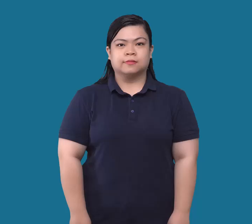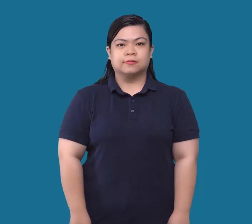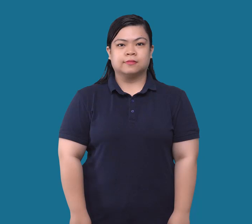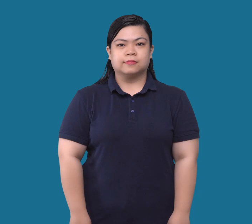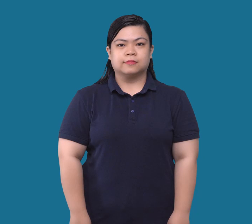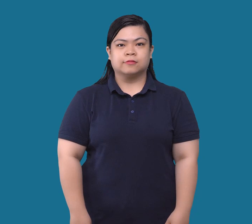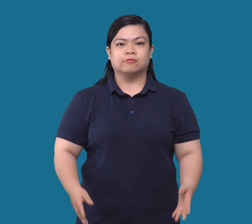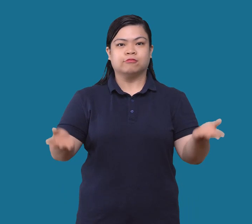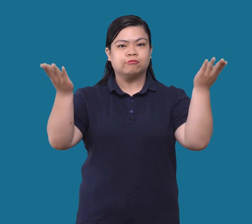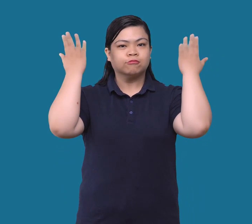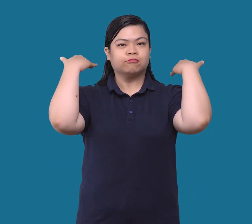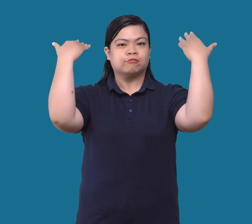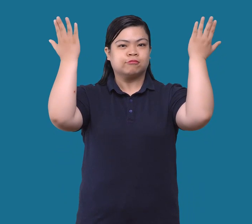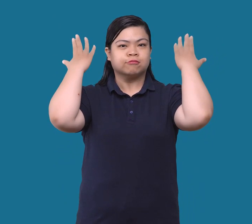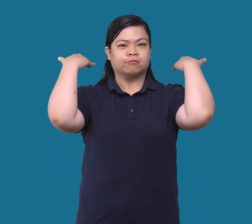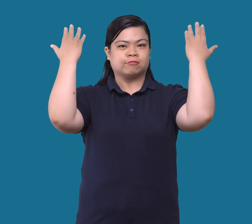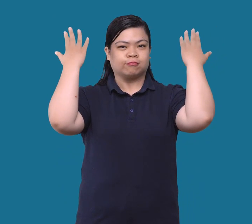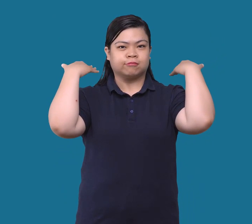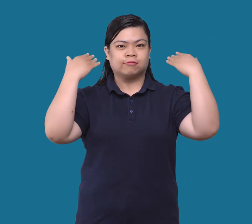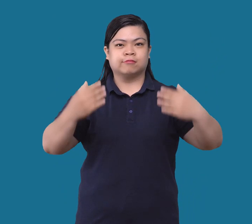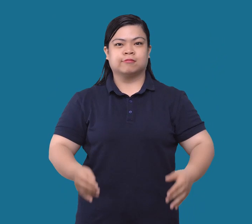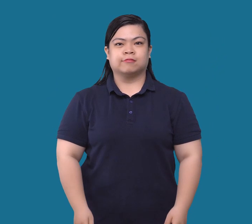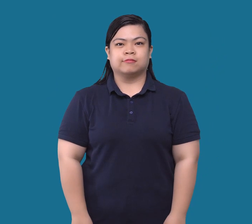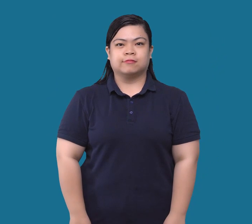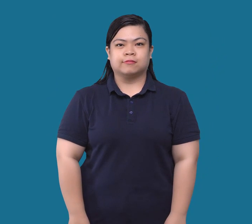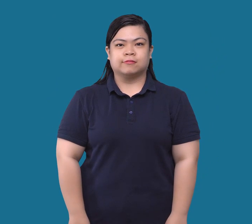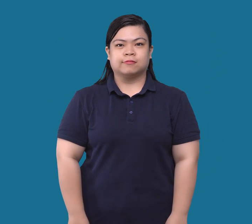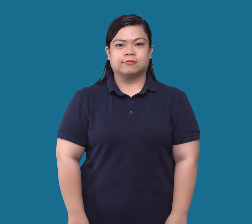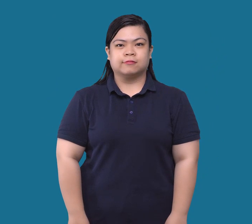thuỷ thủ